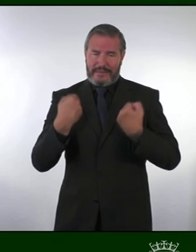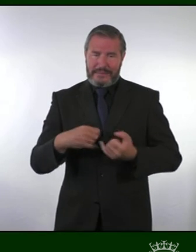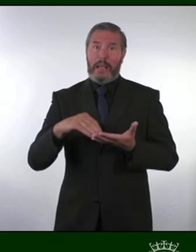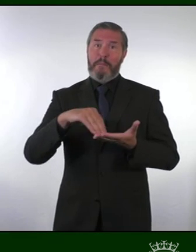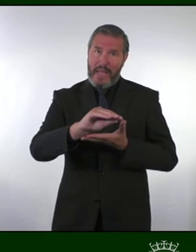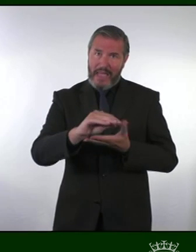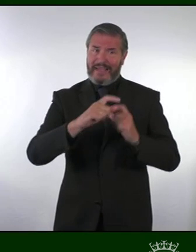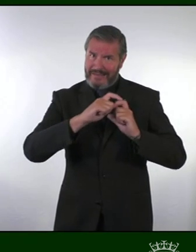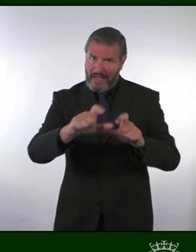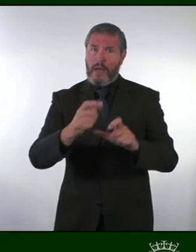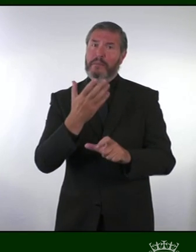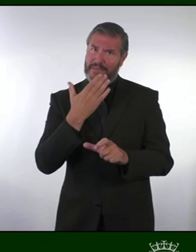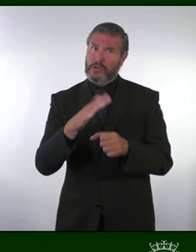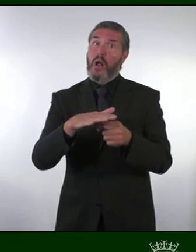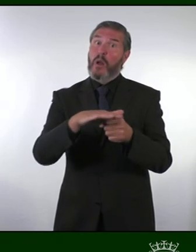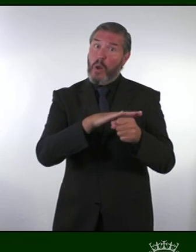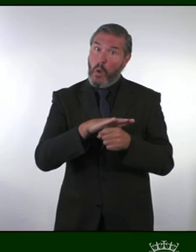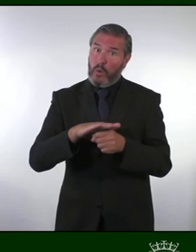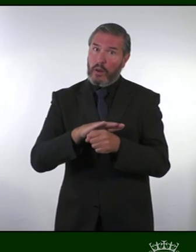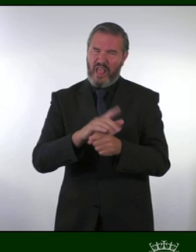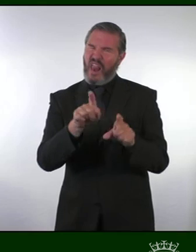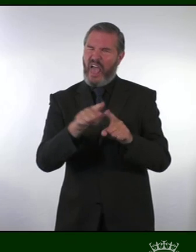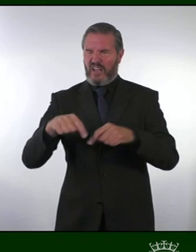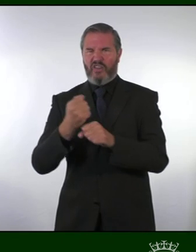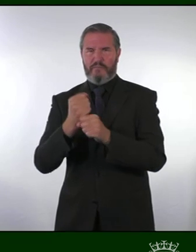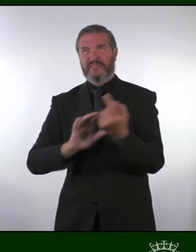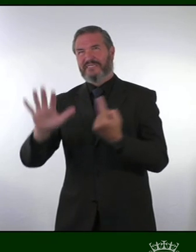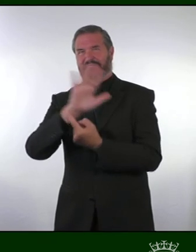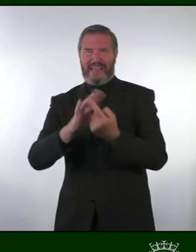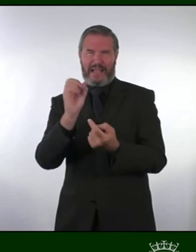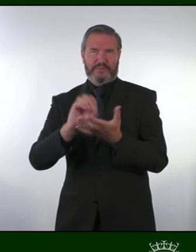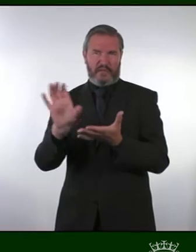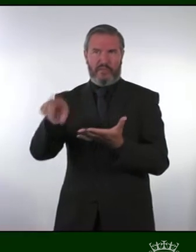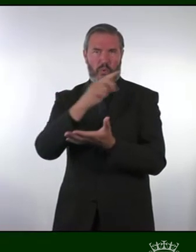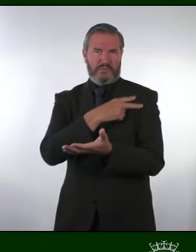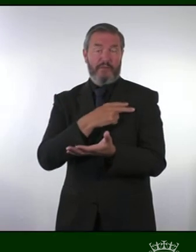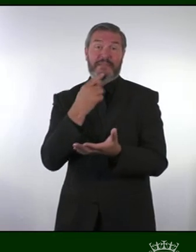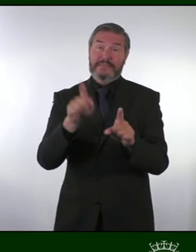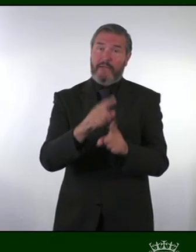Will the Prime Minister now commit to local furlough-like schemes for self-isolating workers?